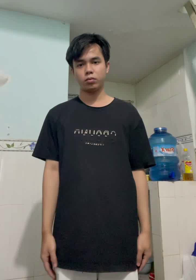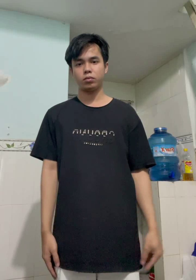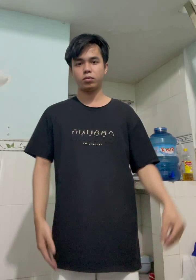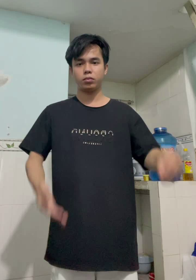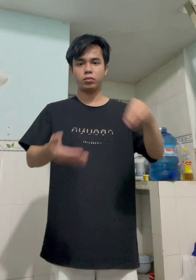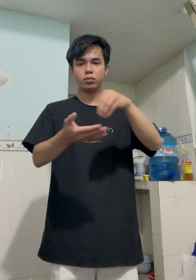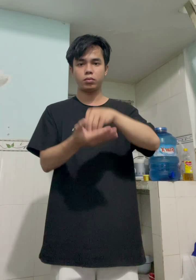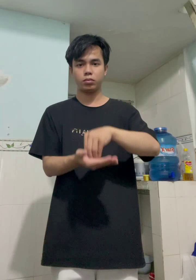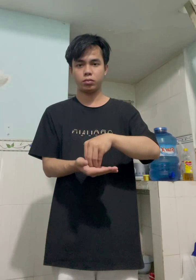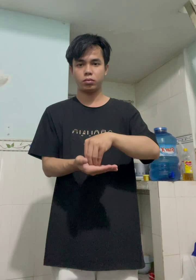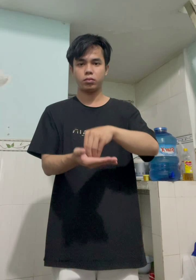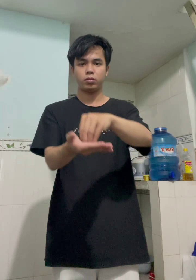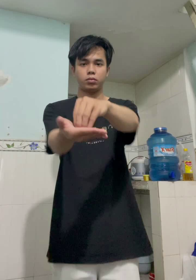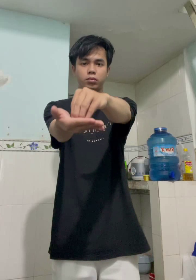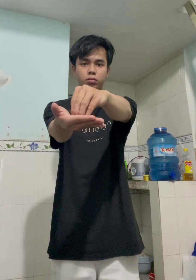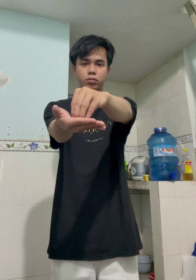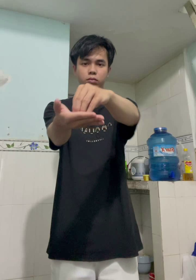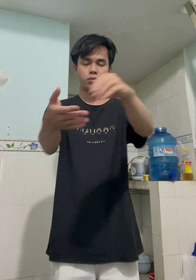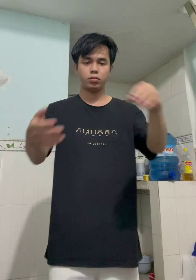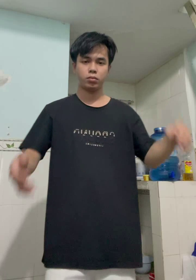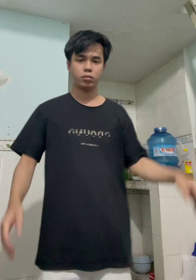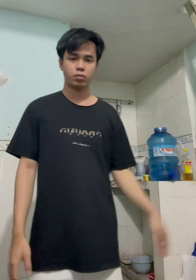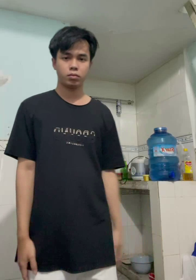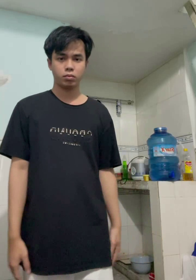san pham